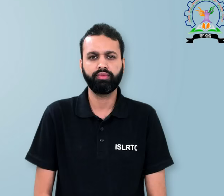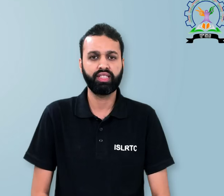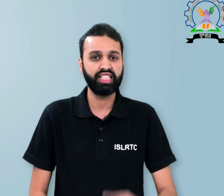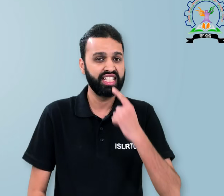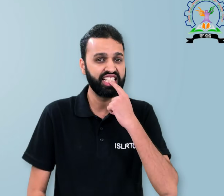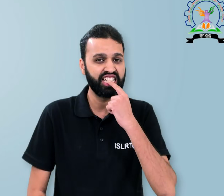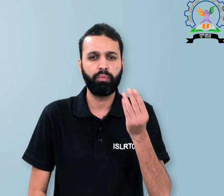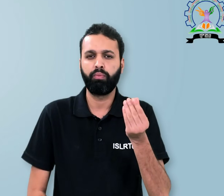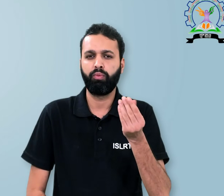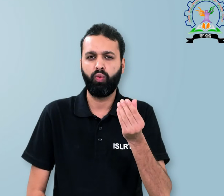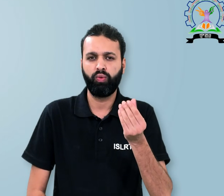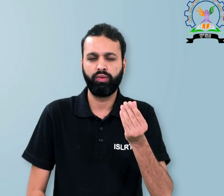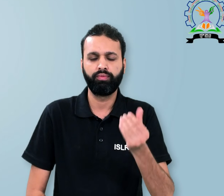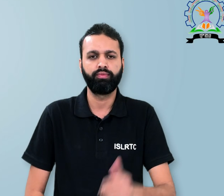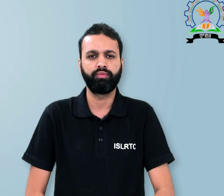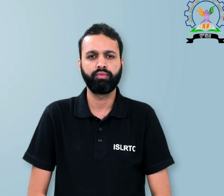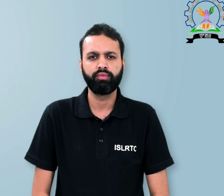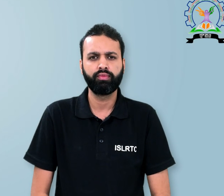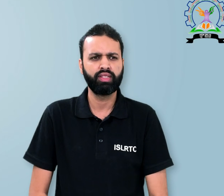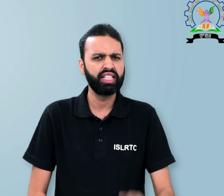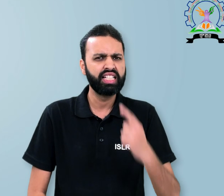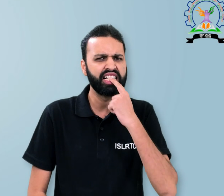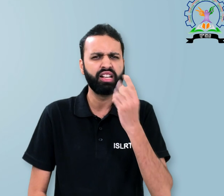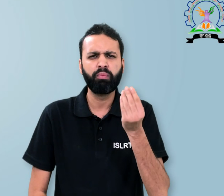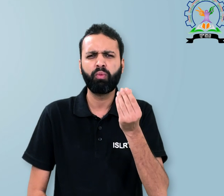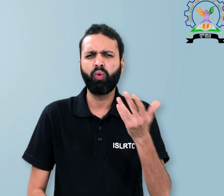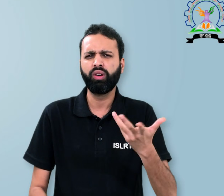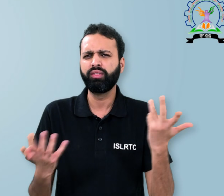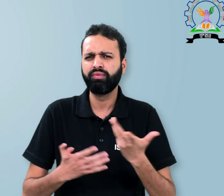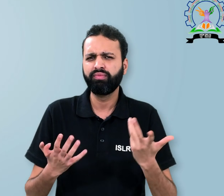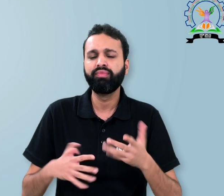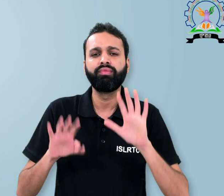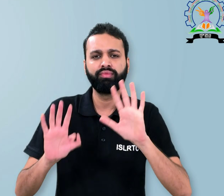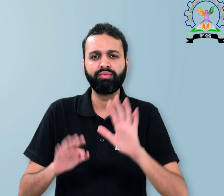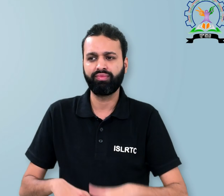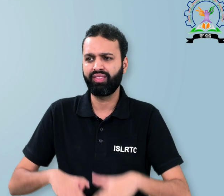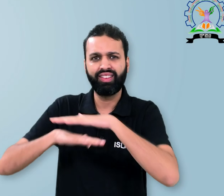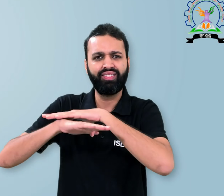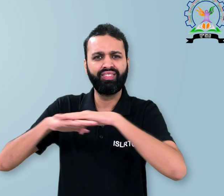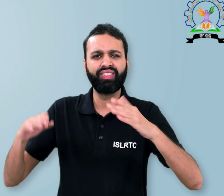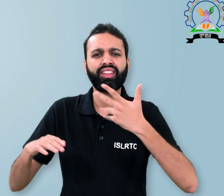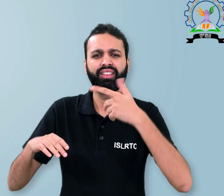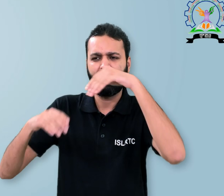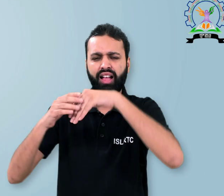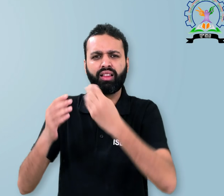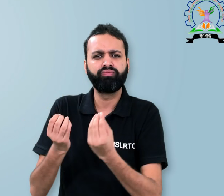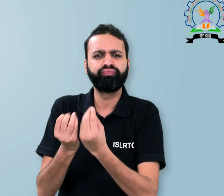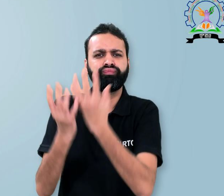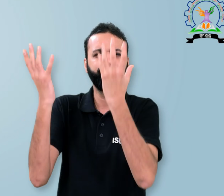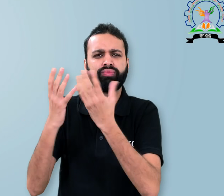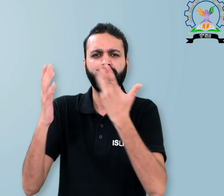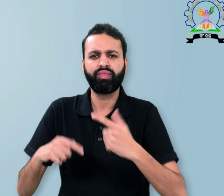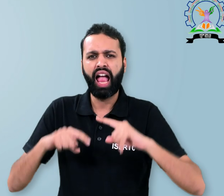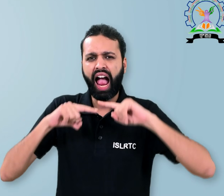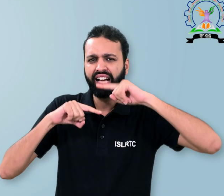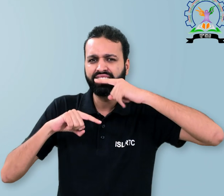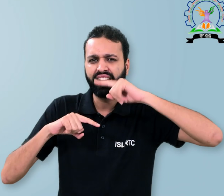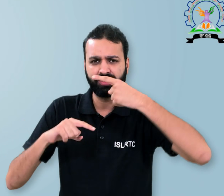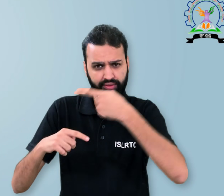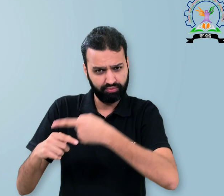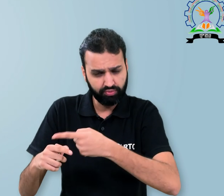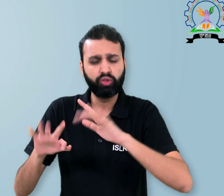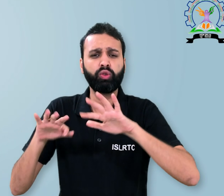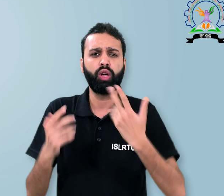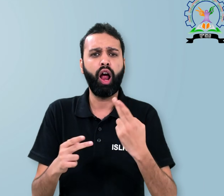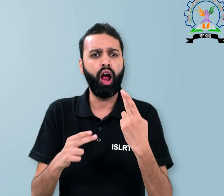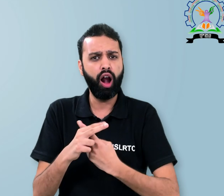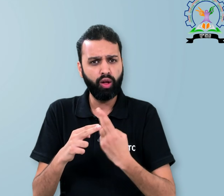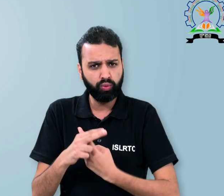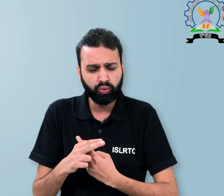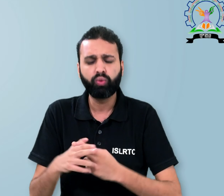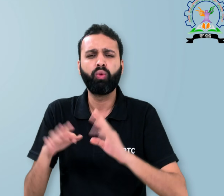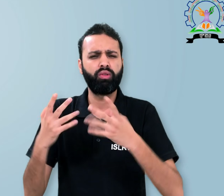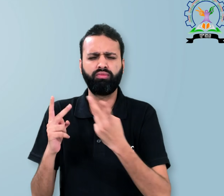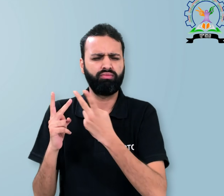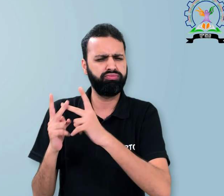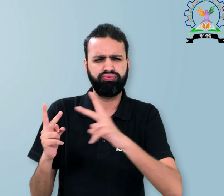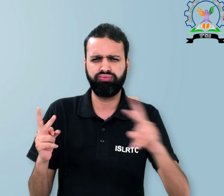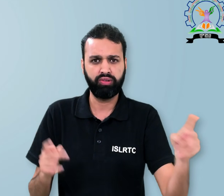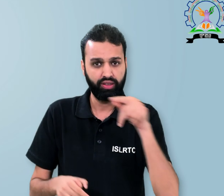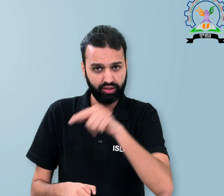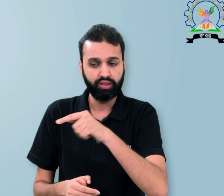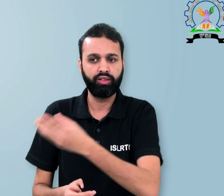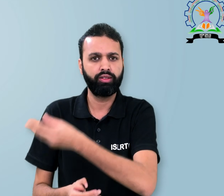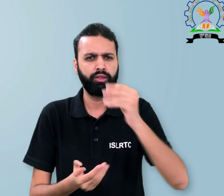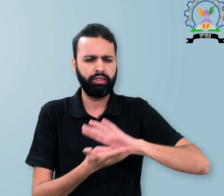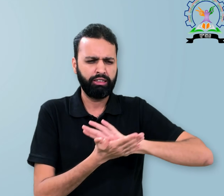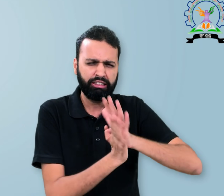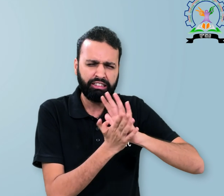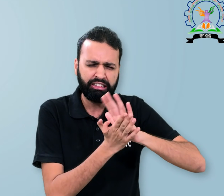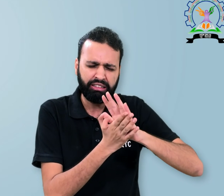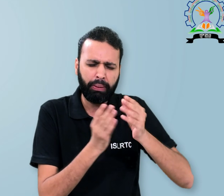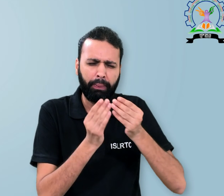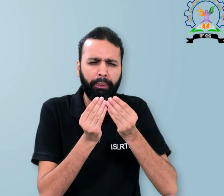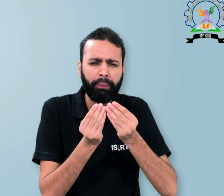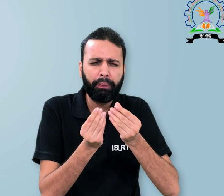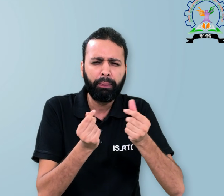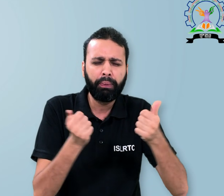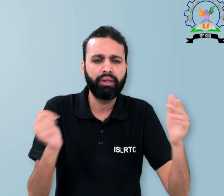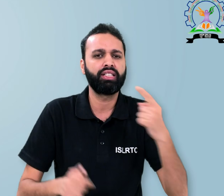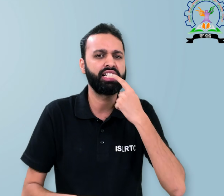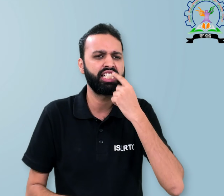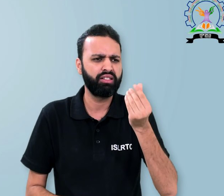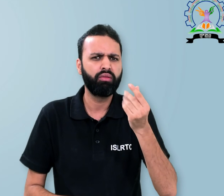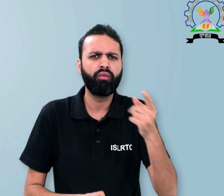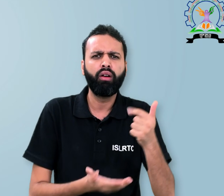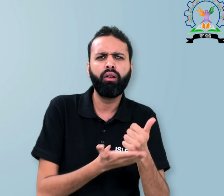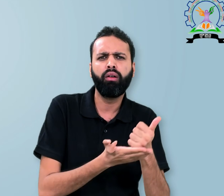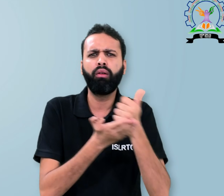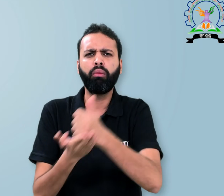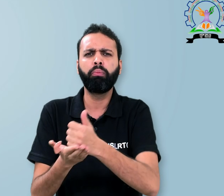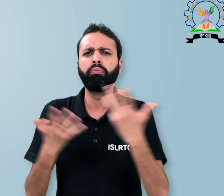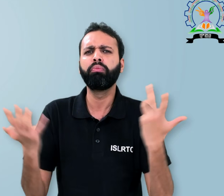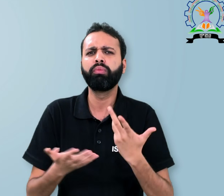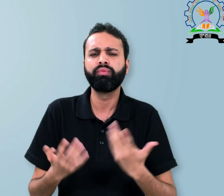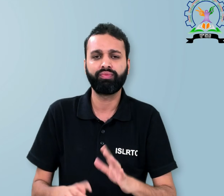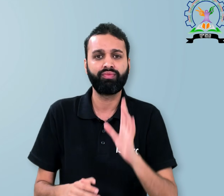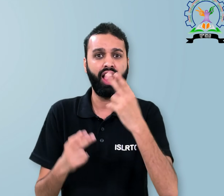Starch Starch is a type of carbohydrate that is the chief form of stored energy in plants. It is the most important dietary source for human beings.